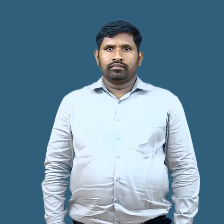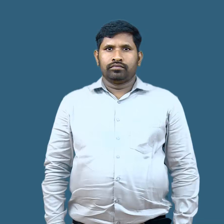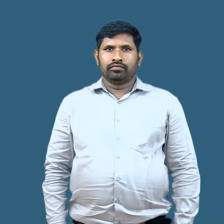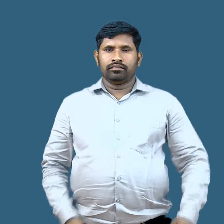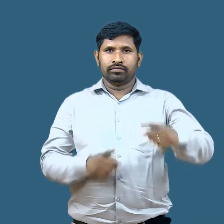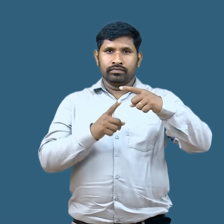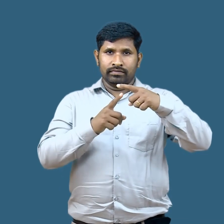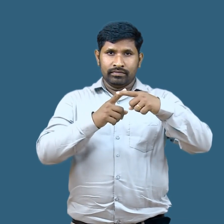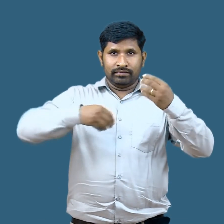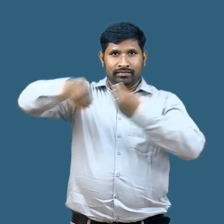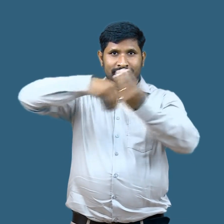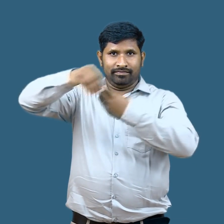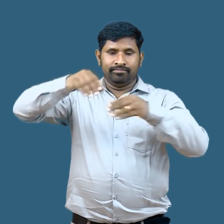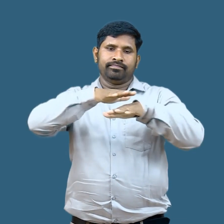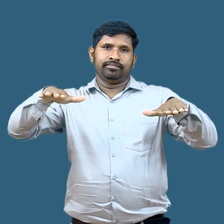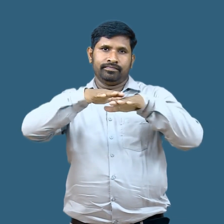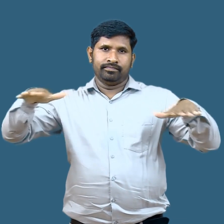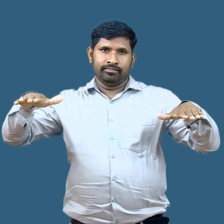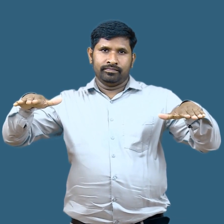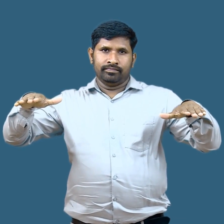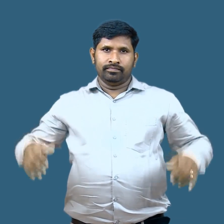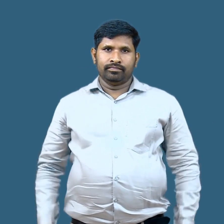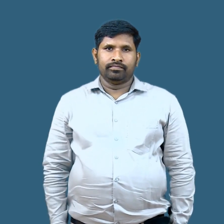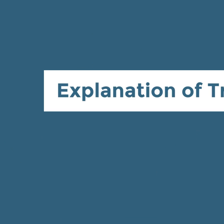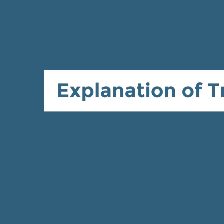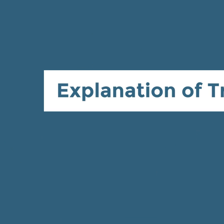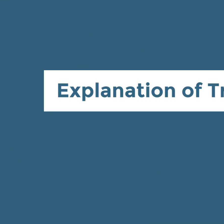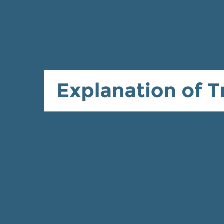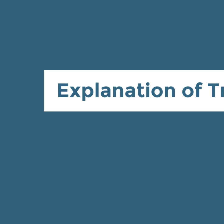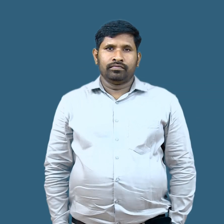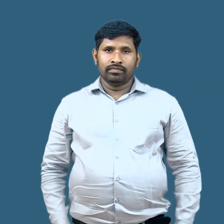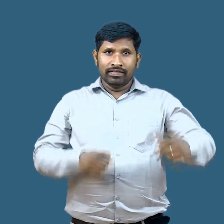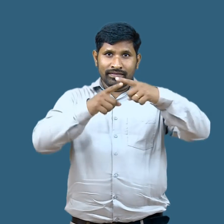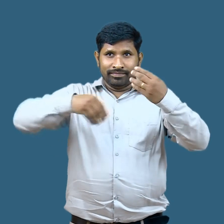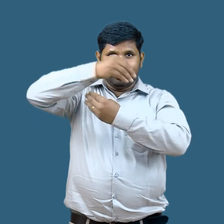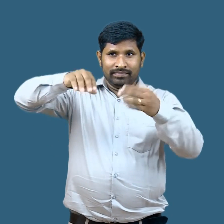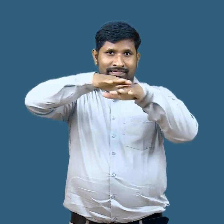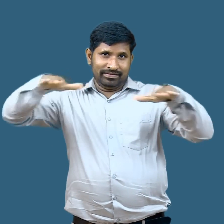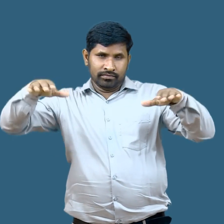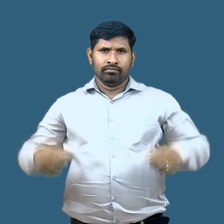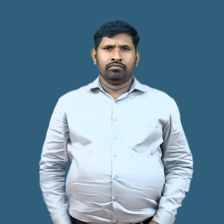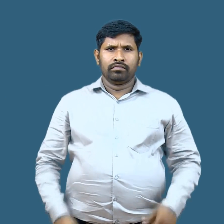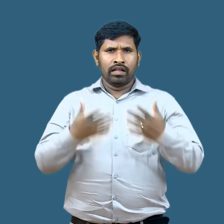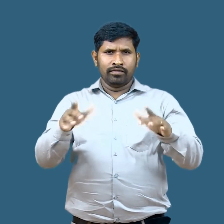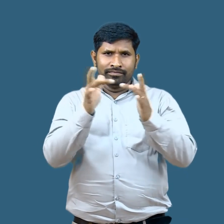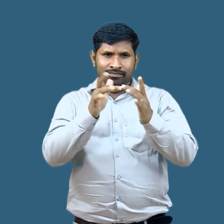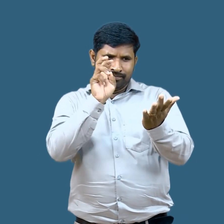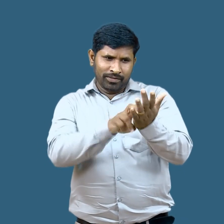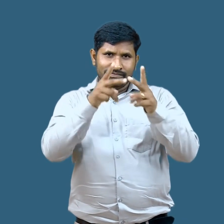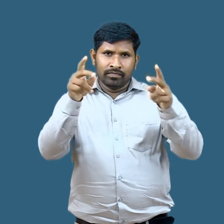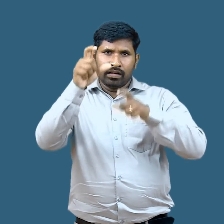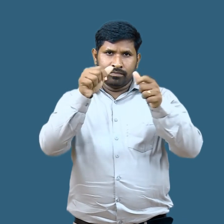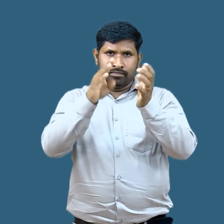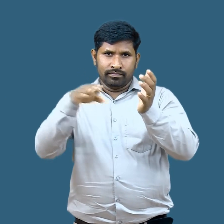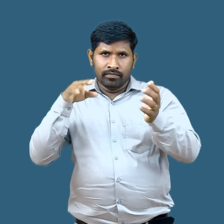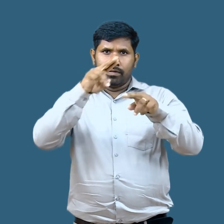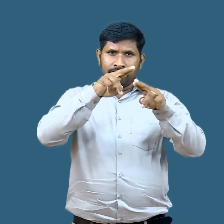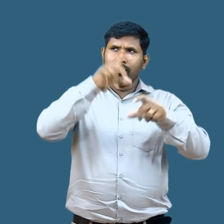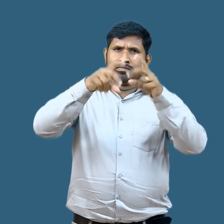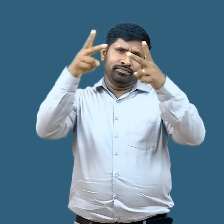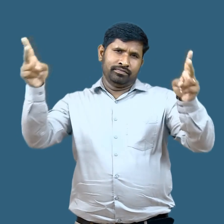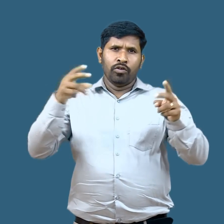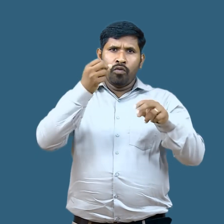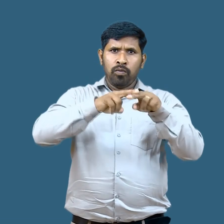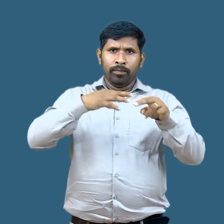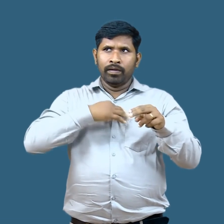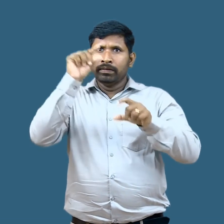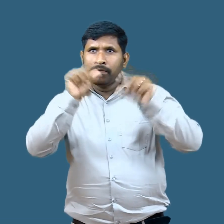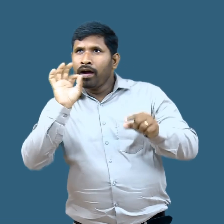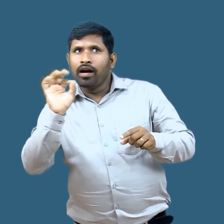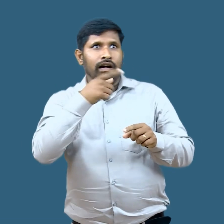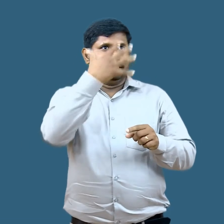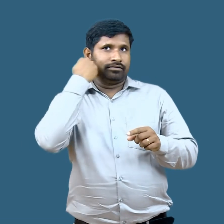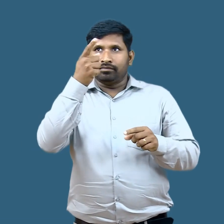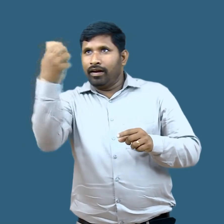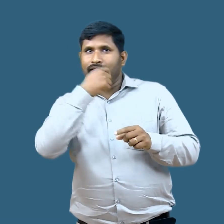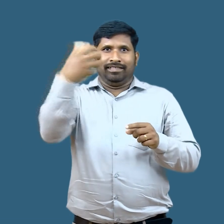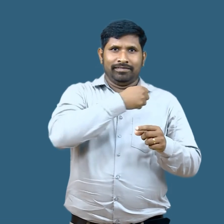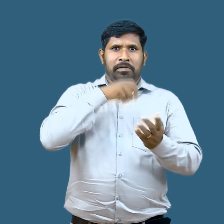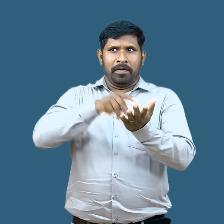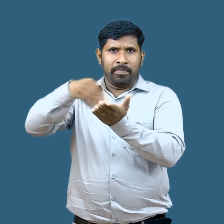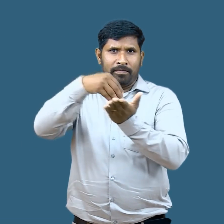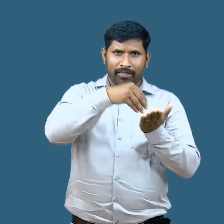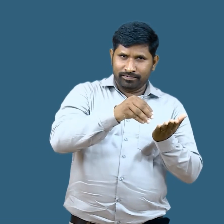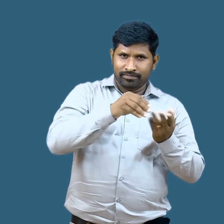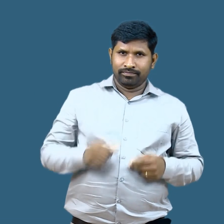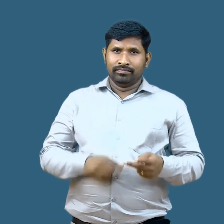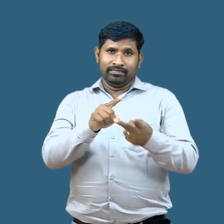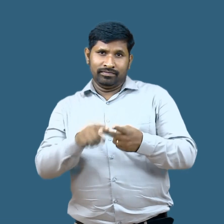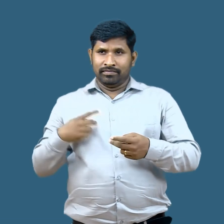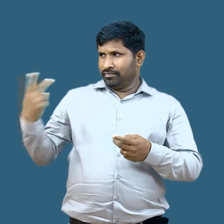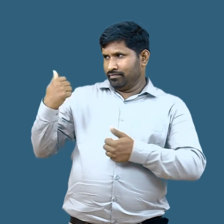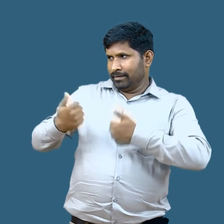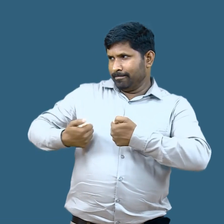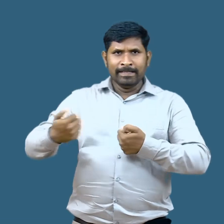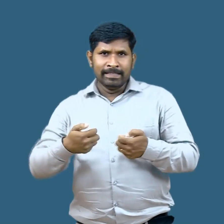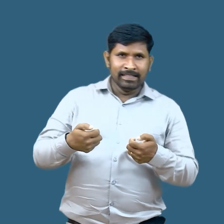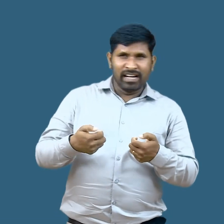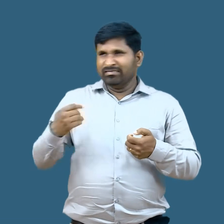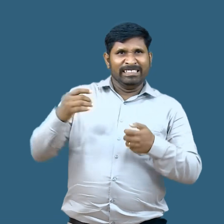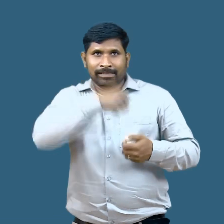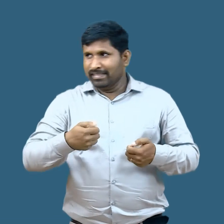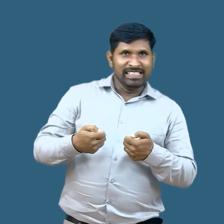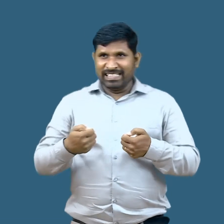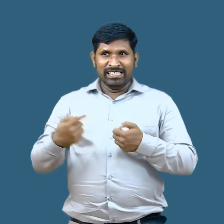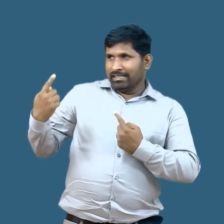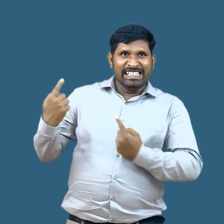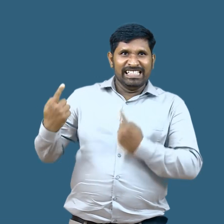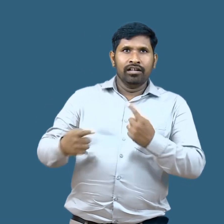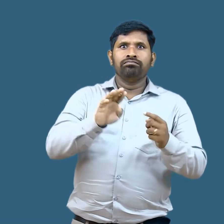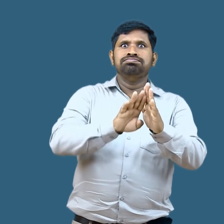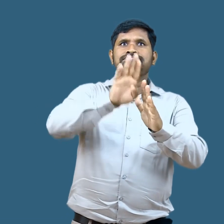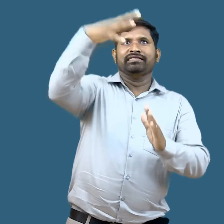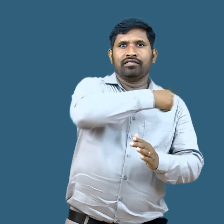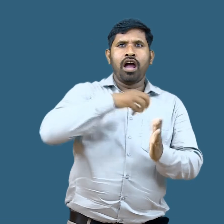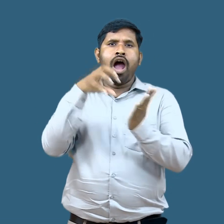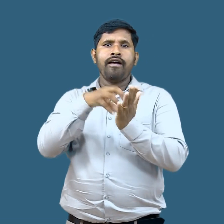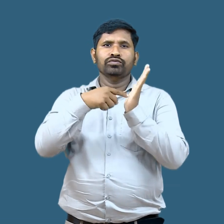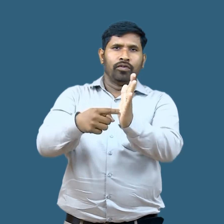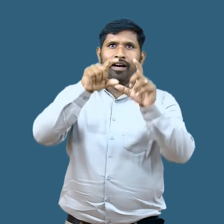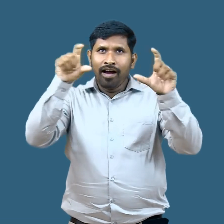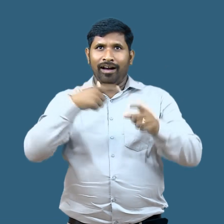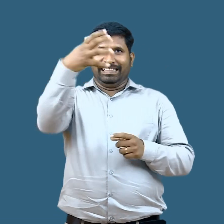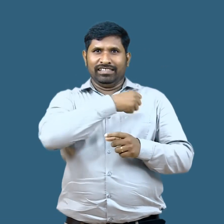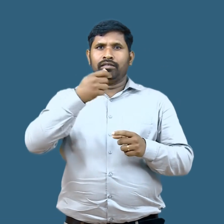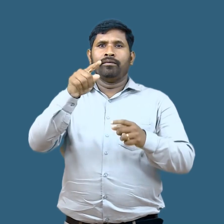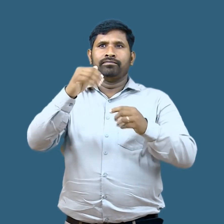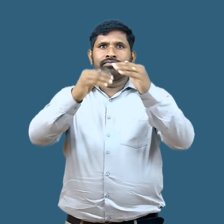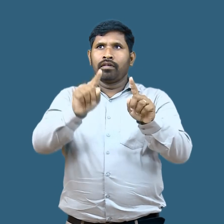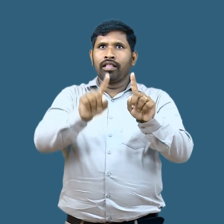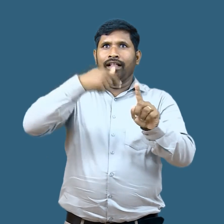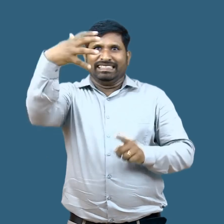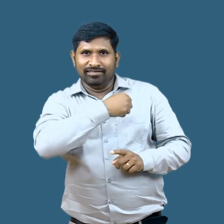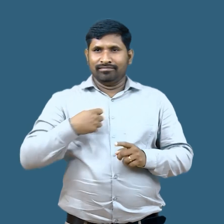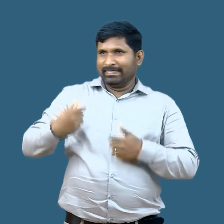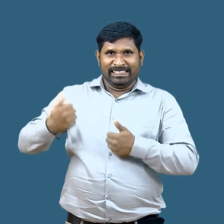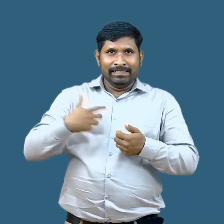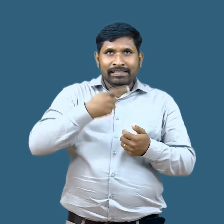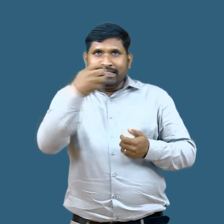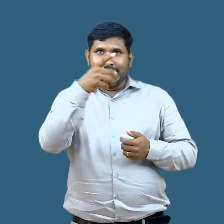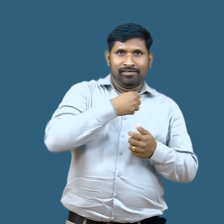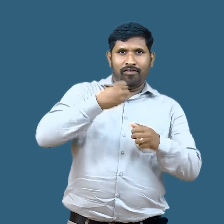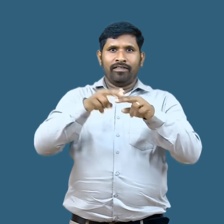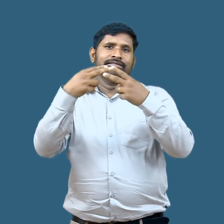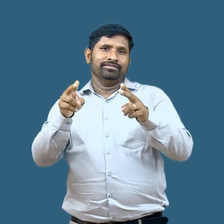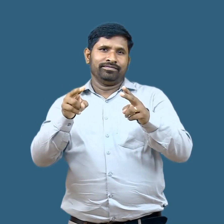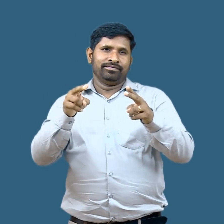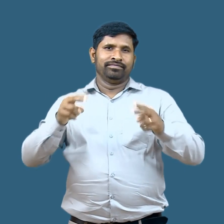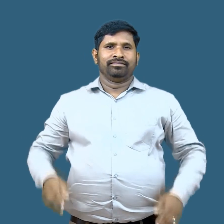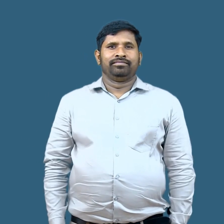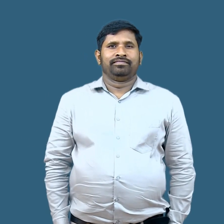Trading platform